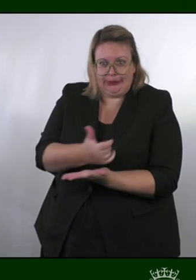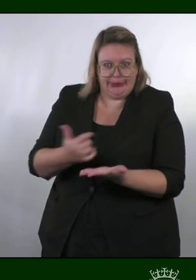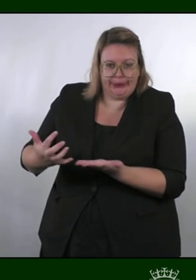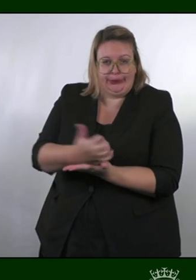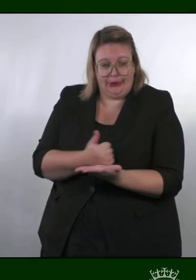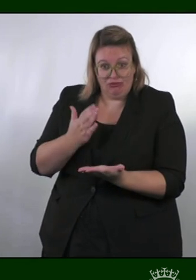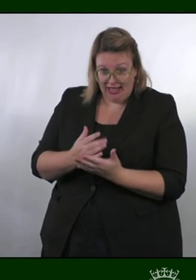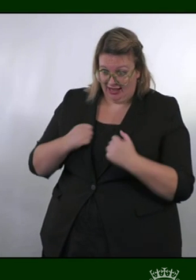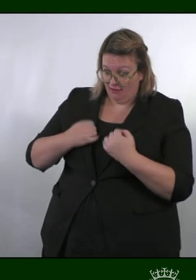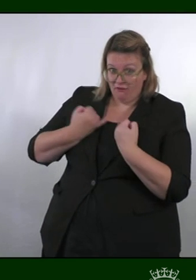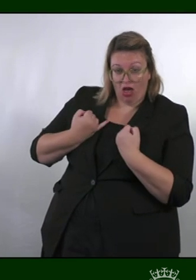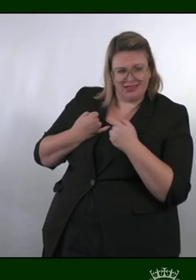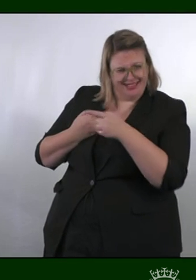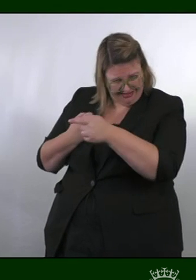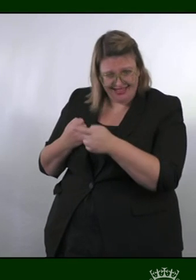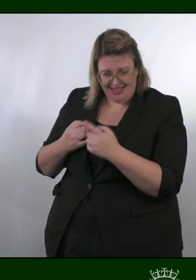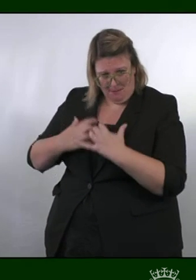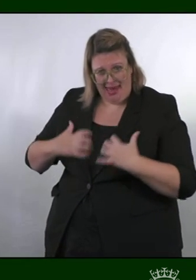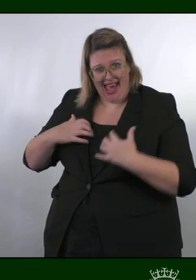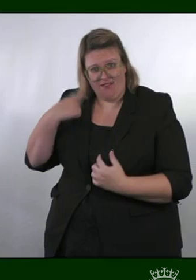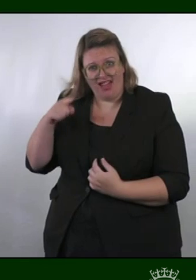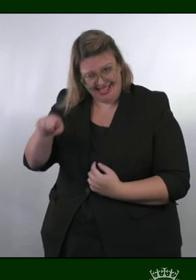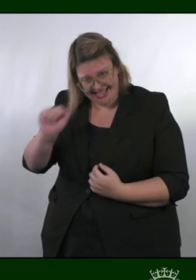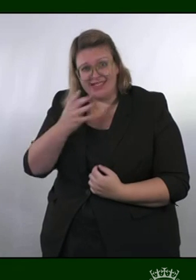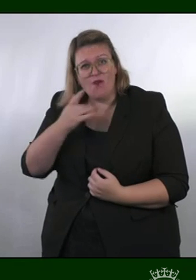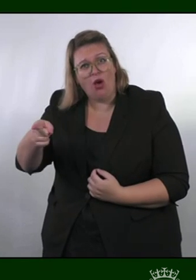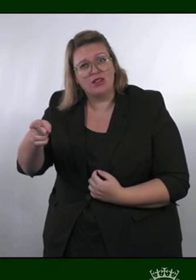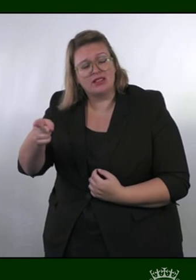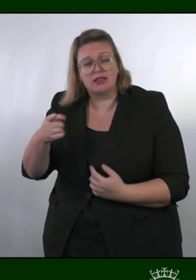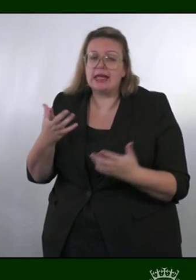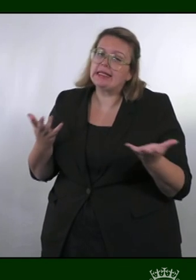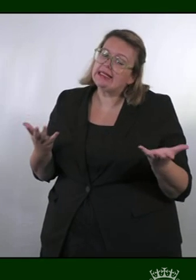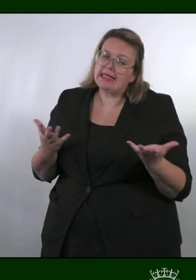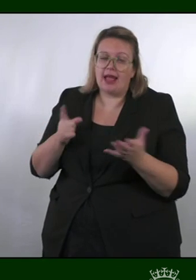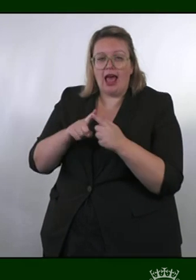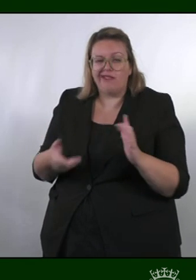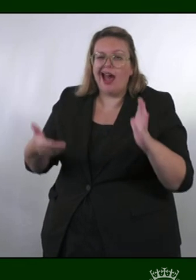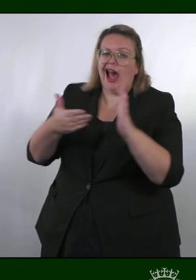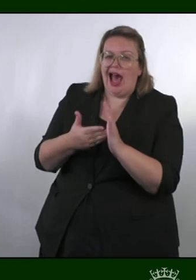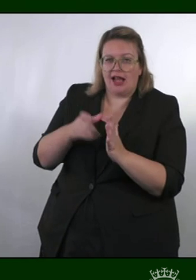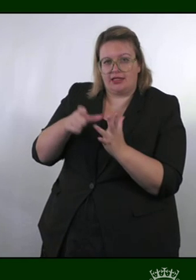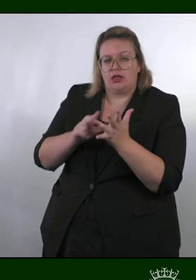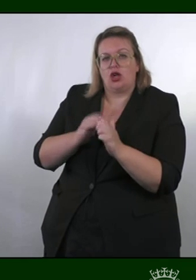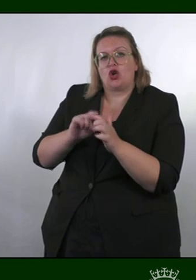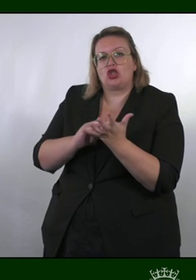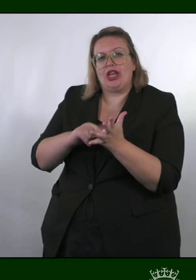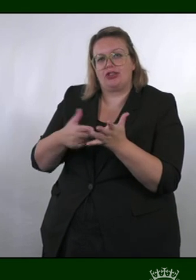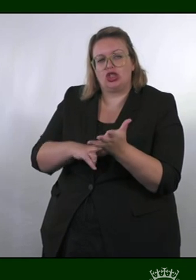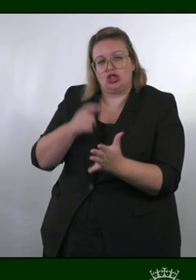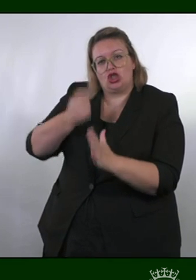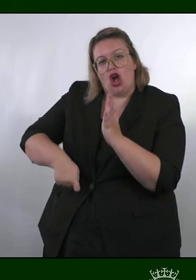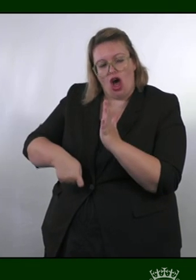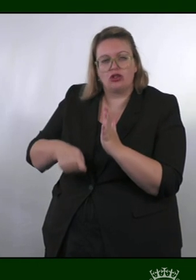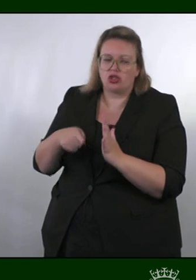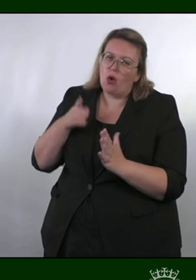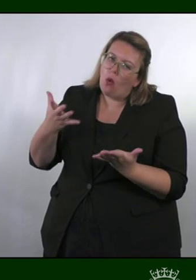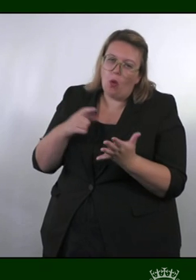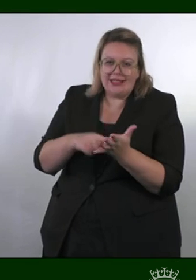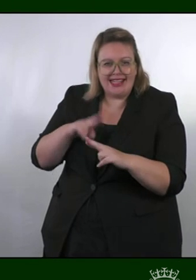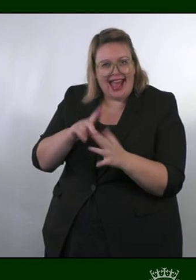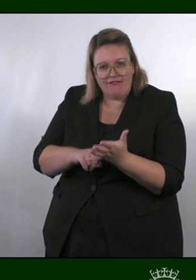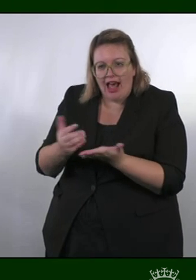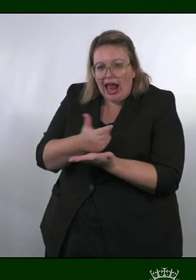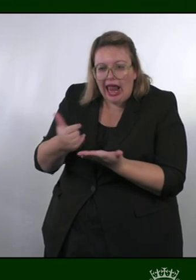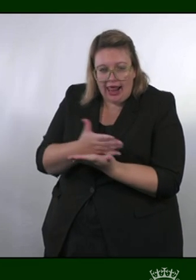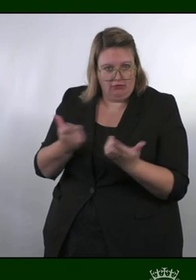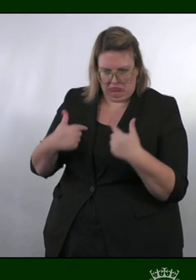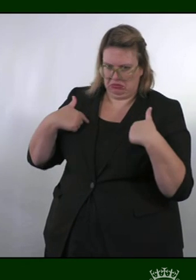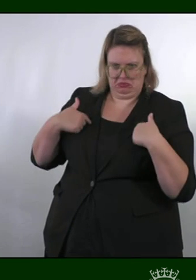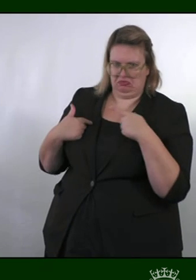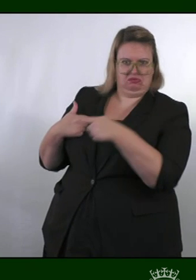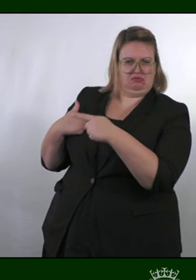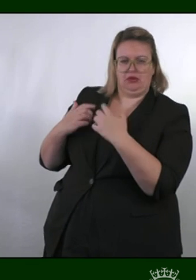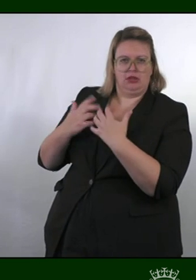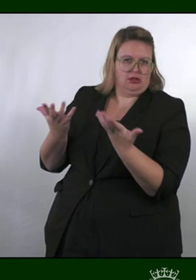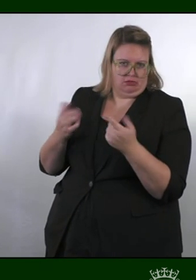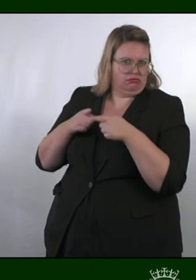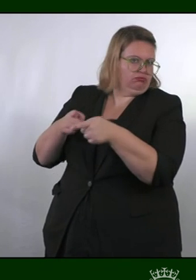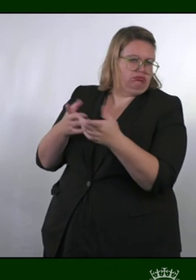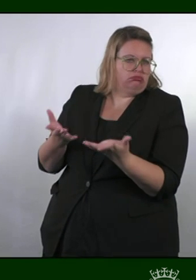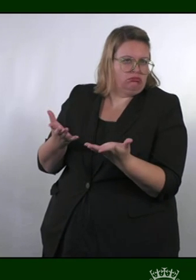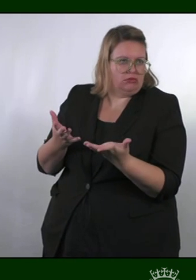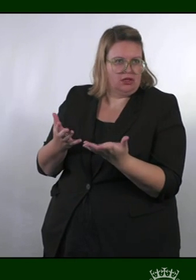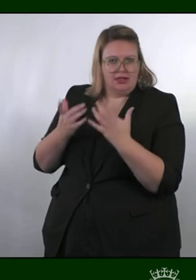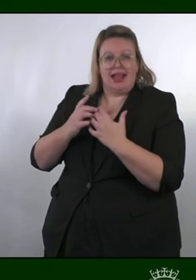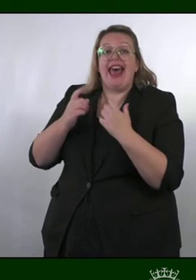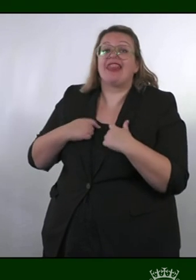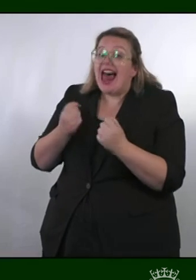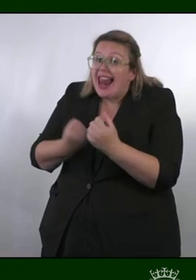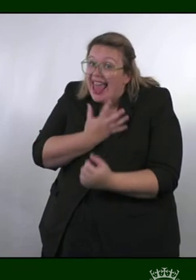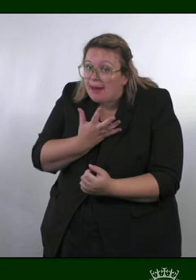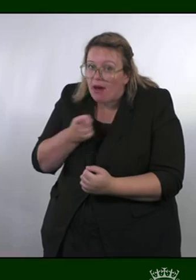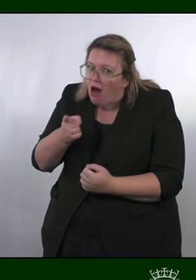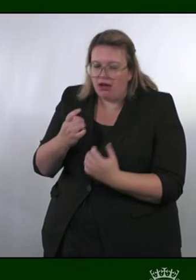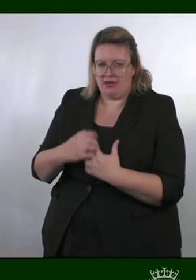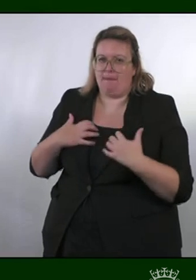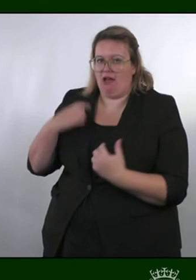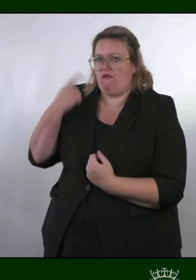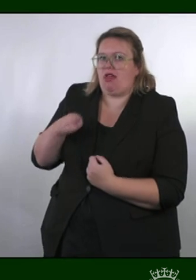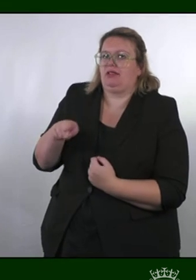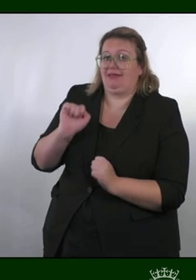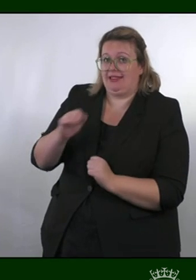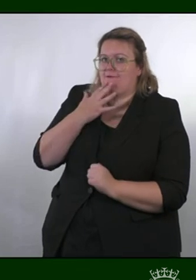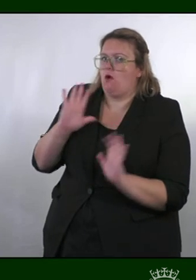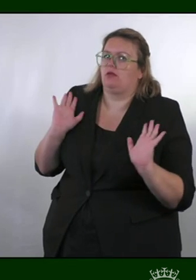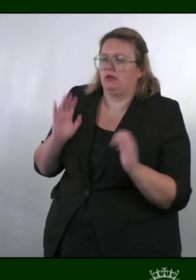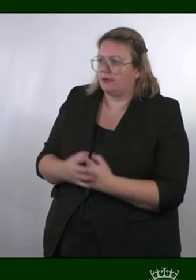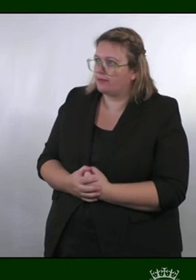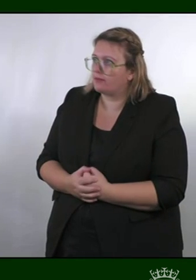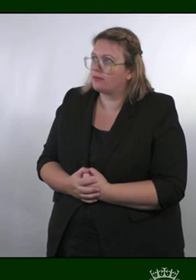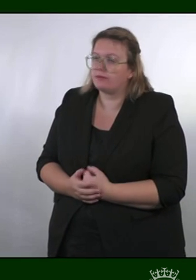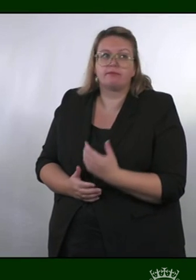It is entirely his responsibility. Any expansion of the congestion charge or any other measure taken to improve the finances of TfL are entirely the responsibility of the bankrupt current Labour Mayor of London.